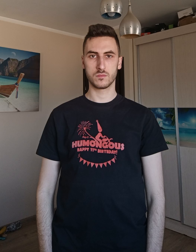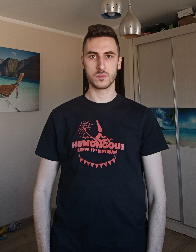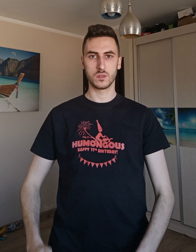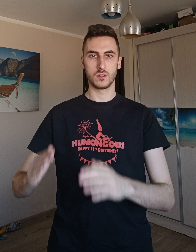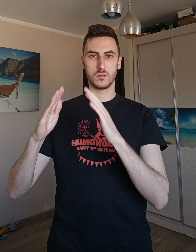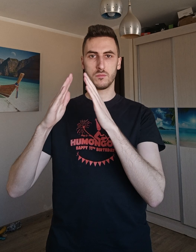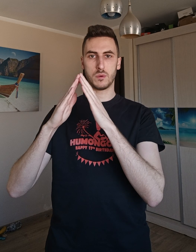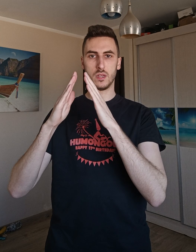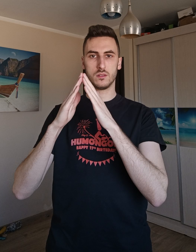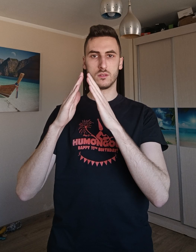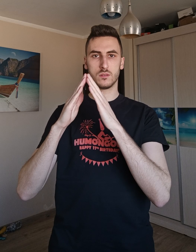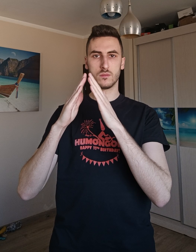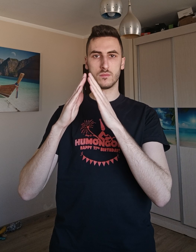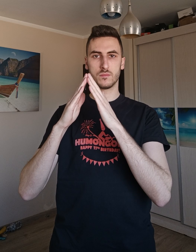בית